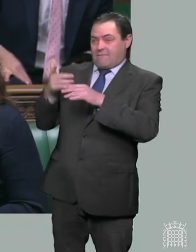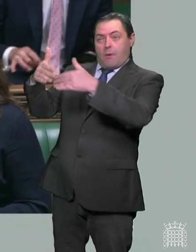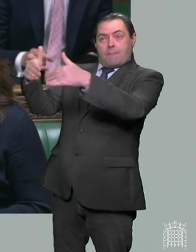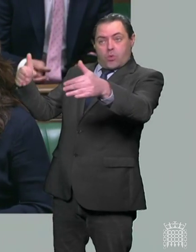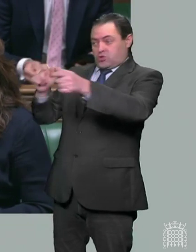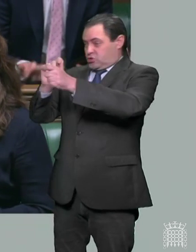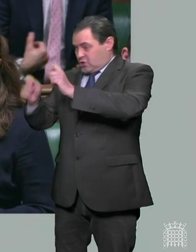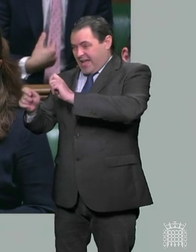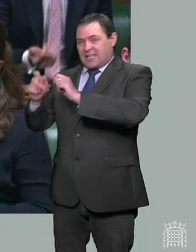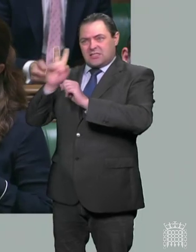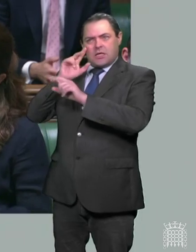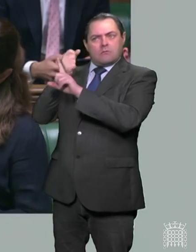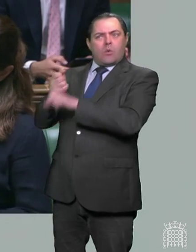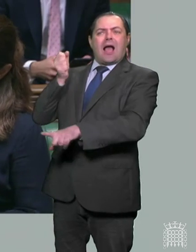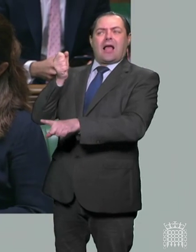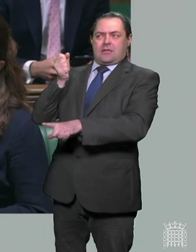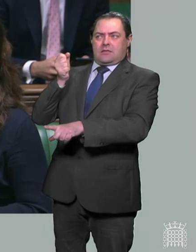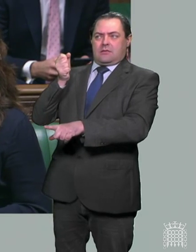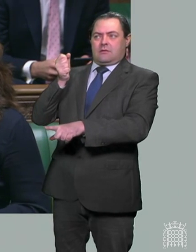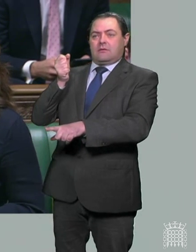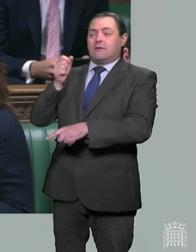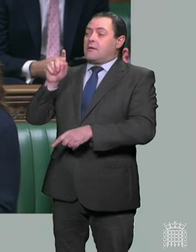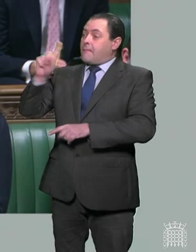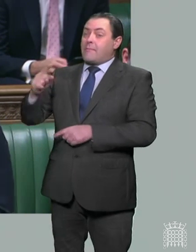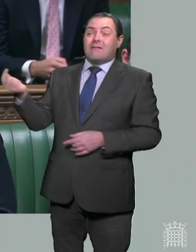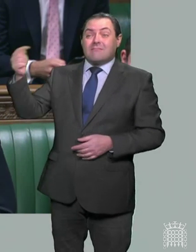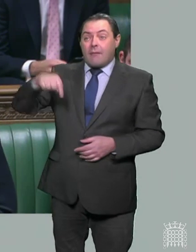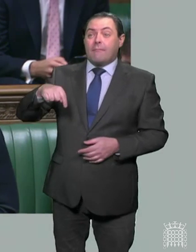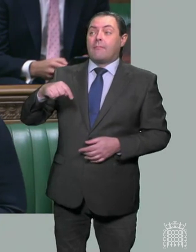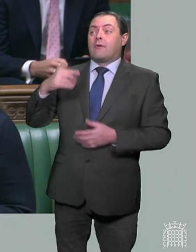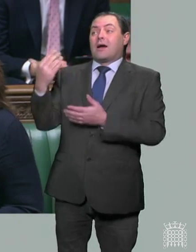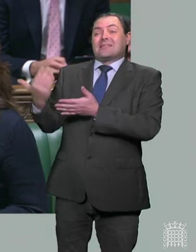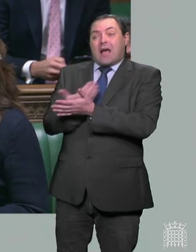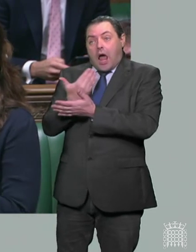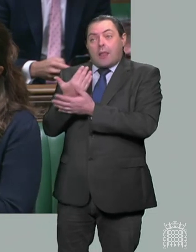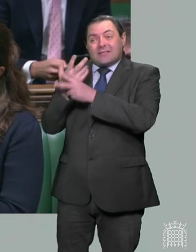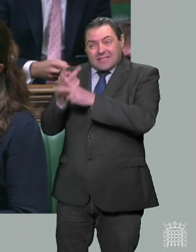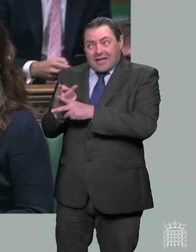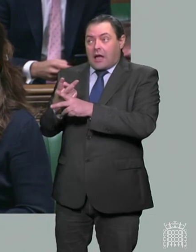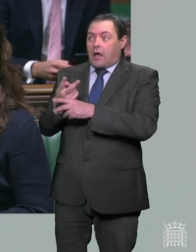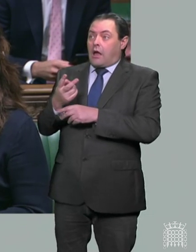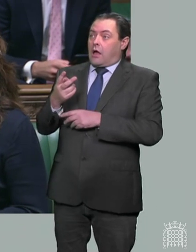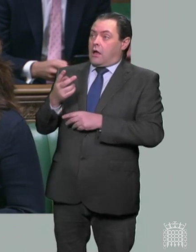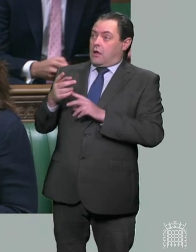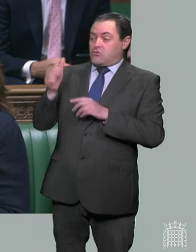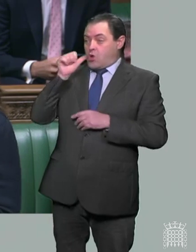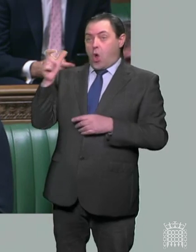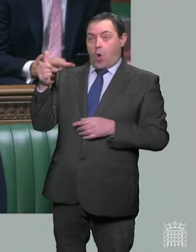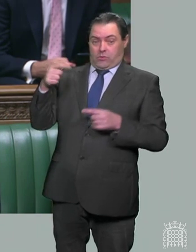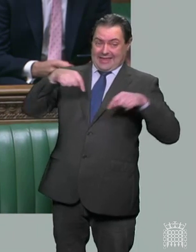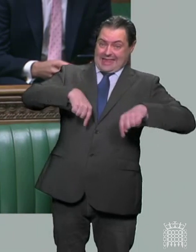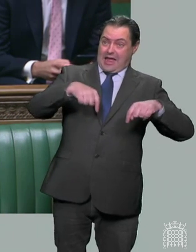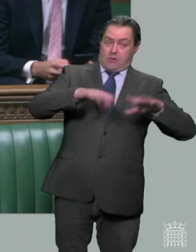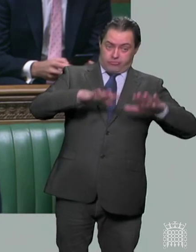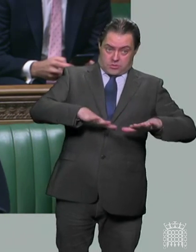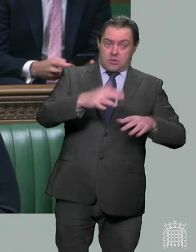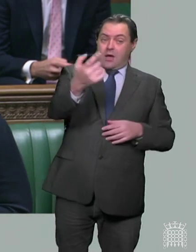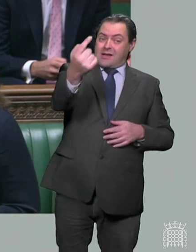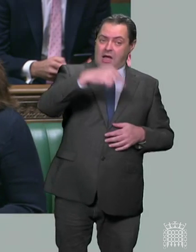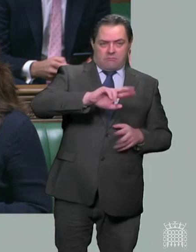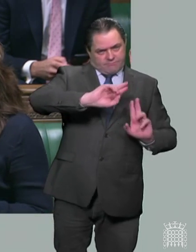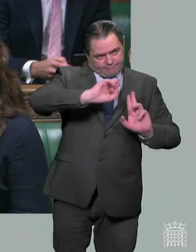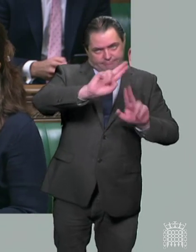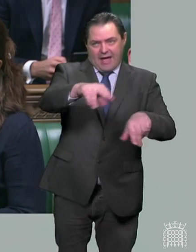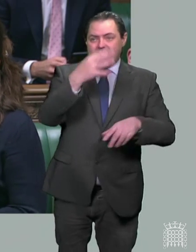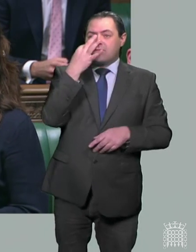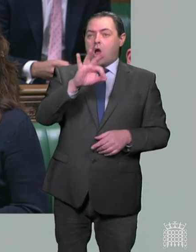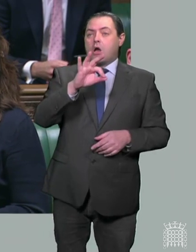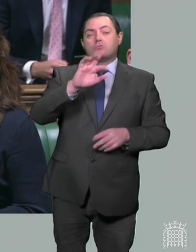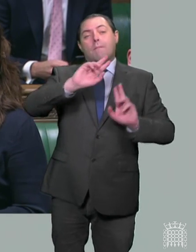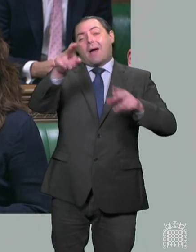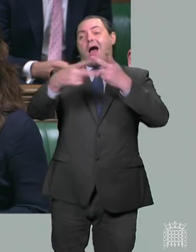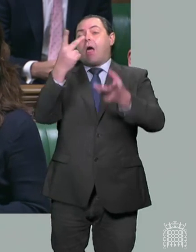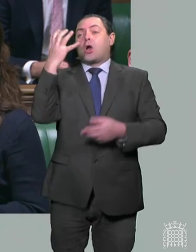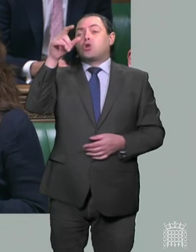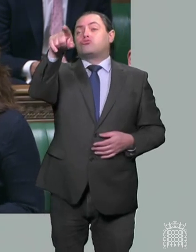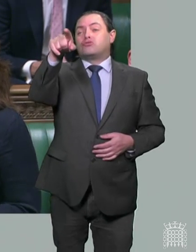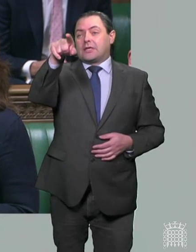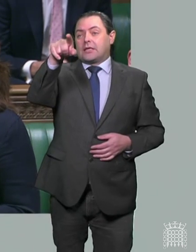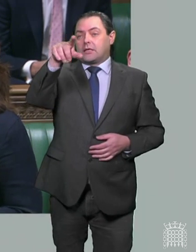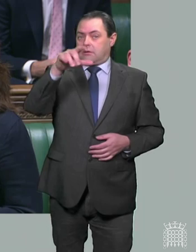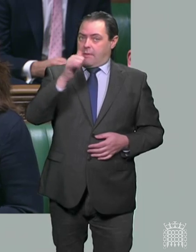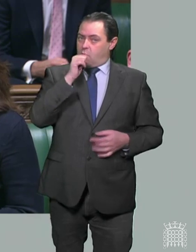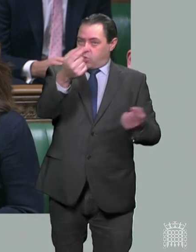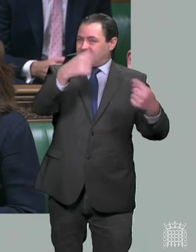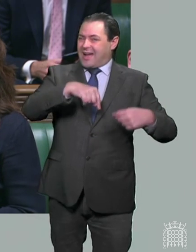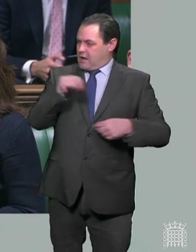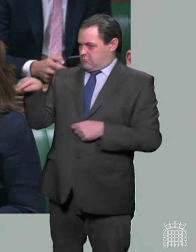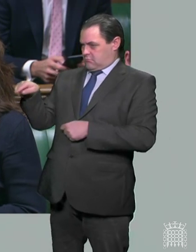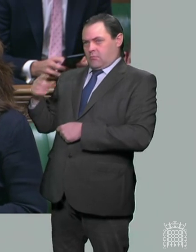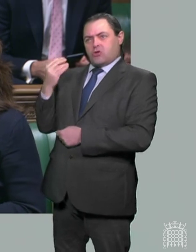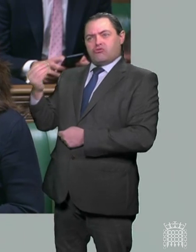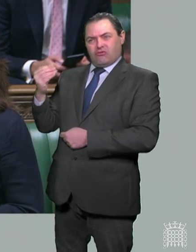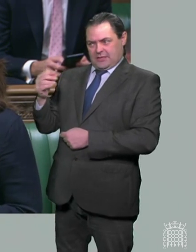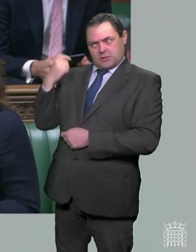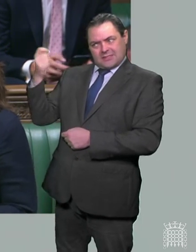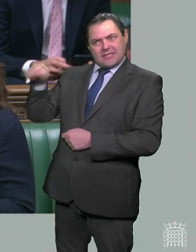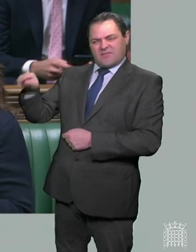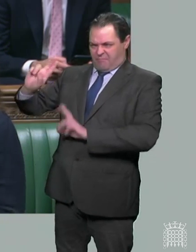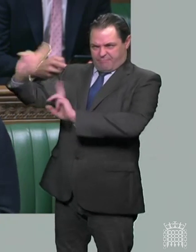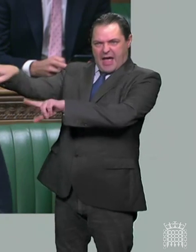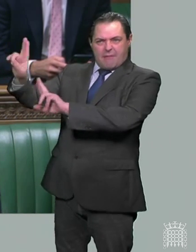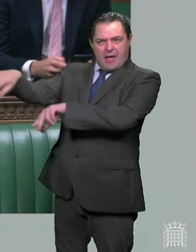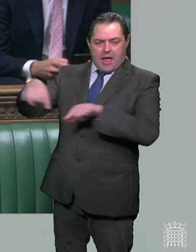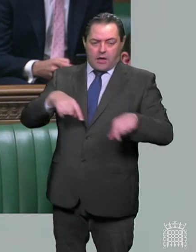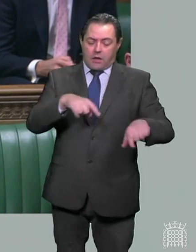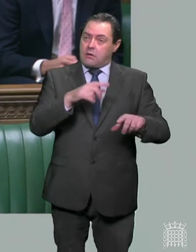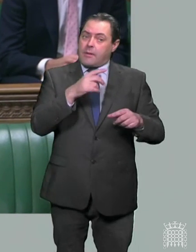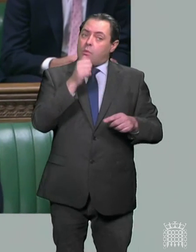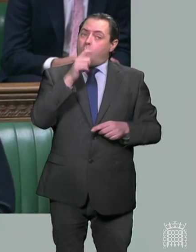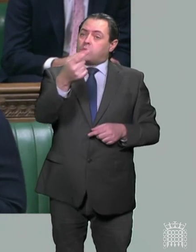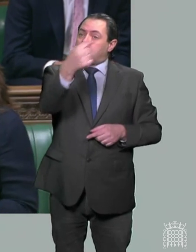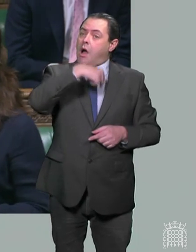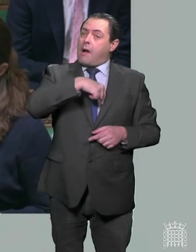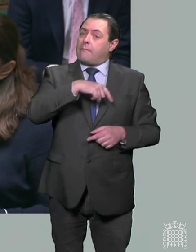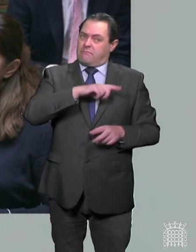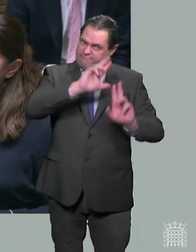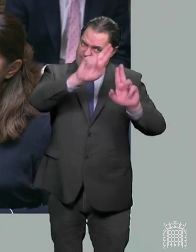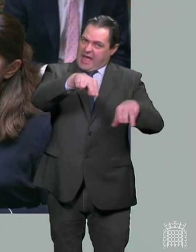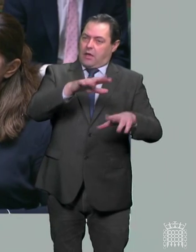If migrants and asylum seekers knew that they would be directly returned to France or taken to a third country pending application, would they risk a dangerous and illegal crossing and make their way to France in the first place?